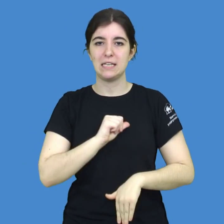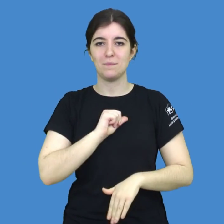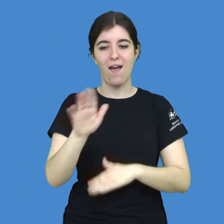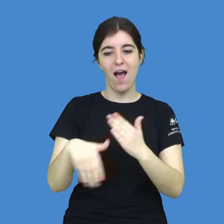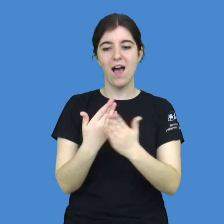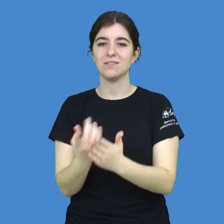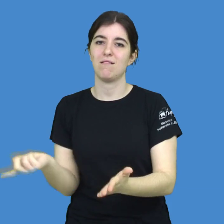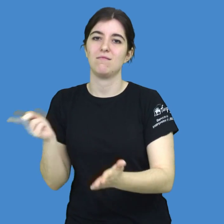hasta